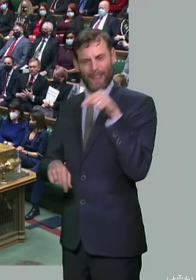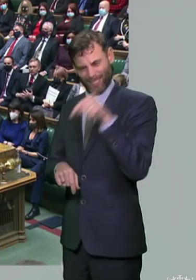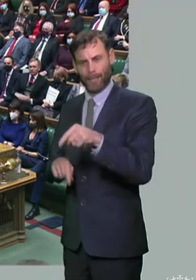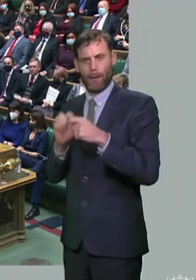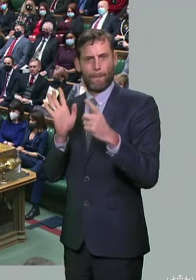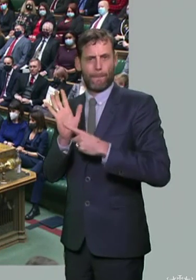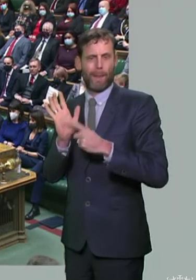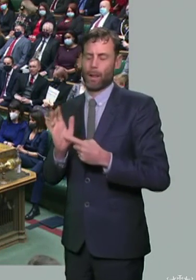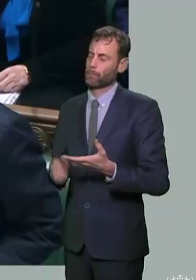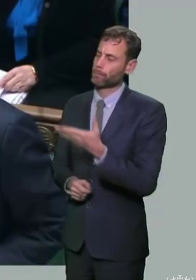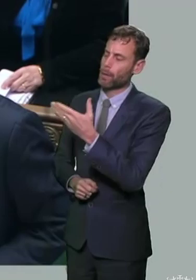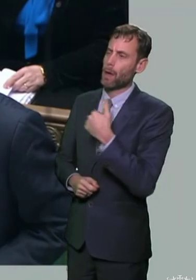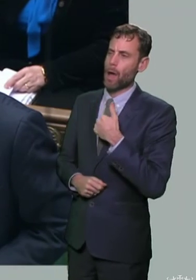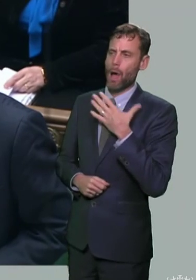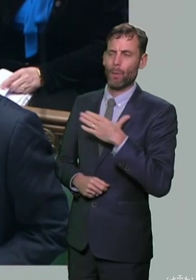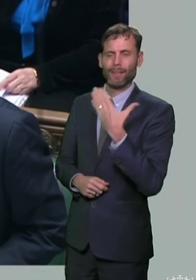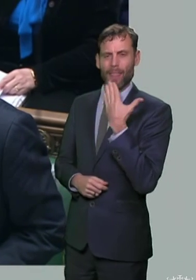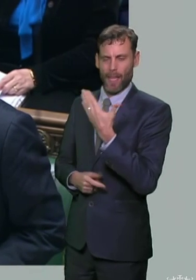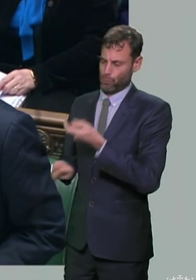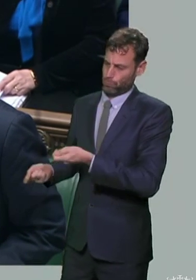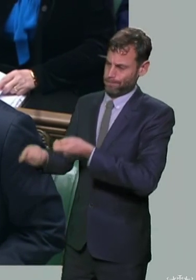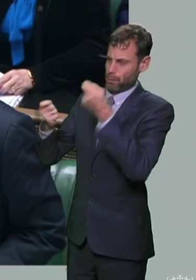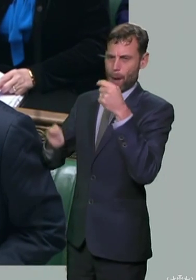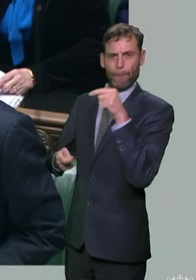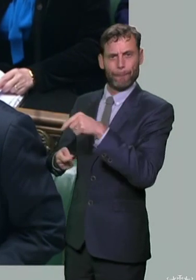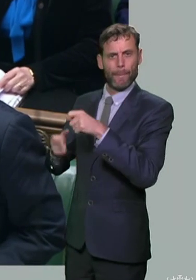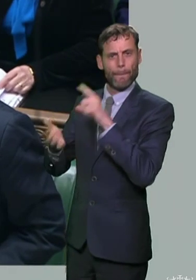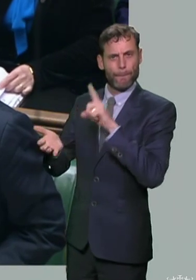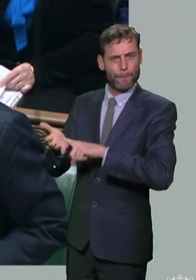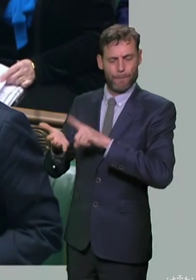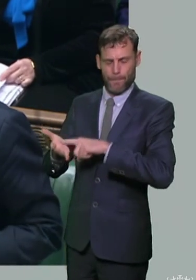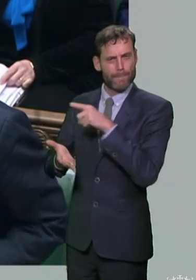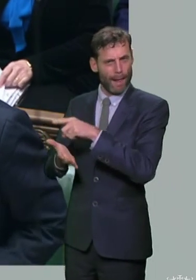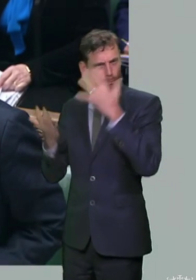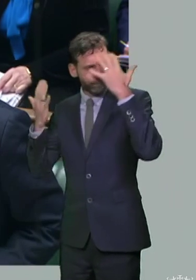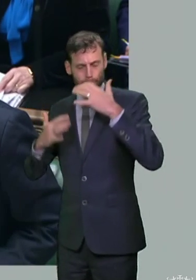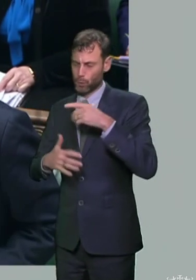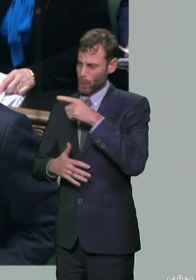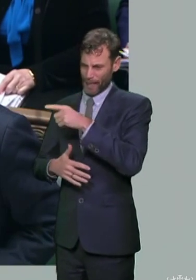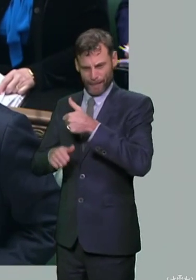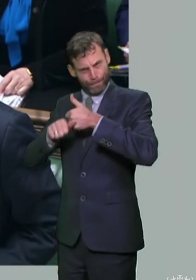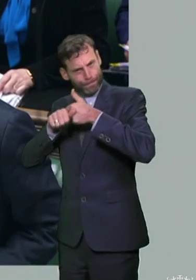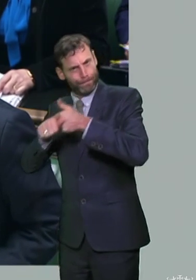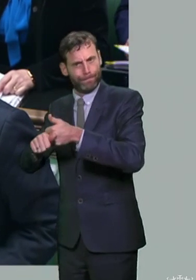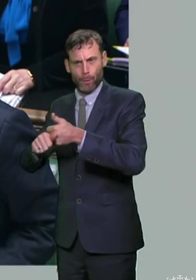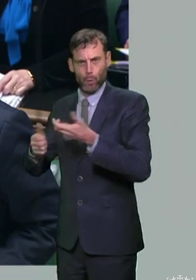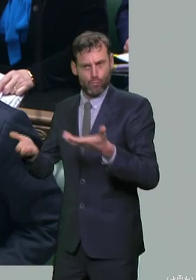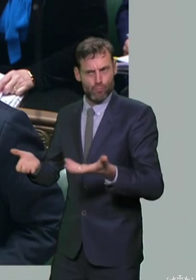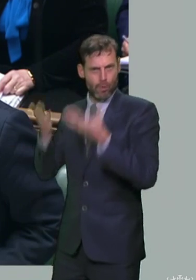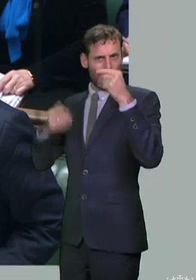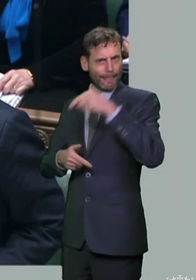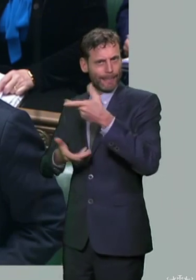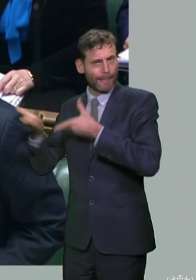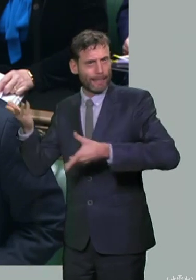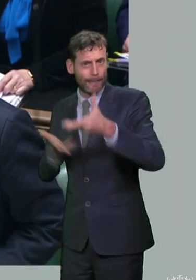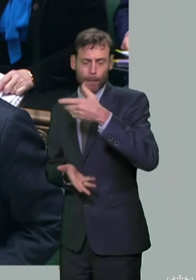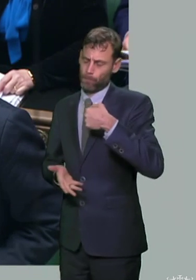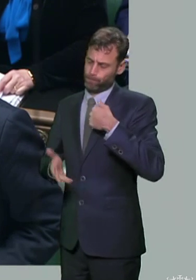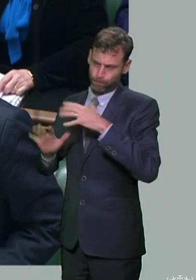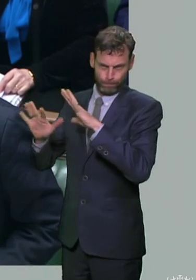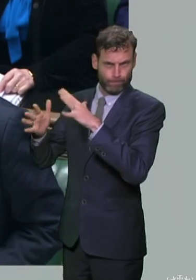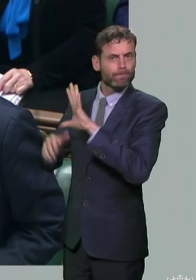I thank the honourable Member for raising this vital issue and for his personal commitment to this cause.